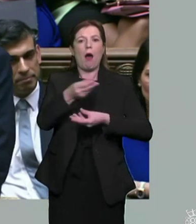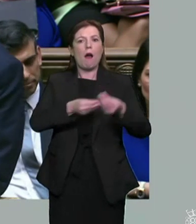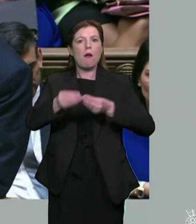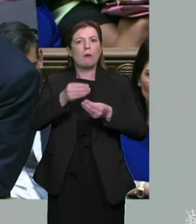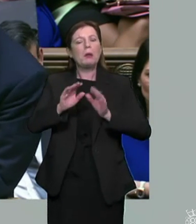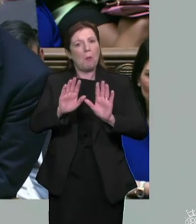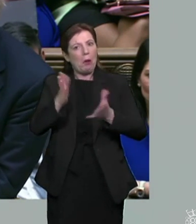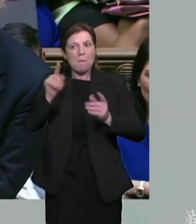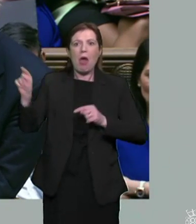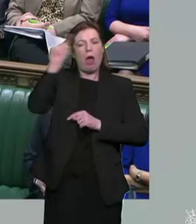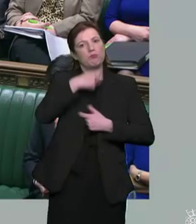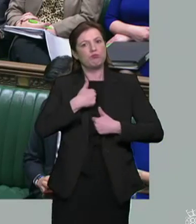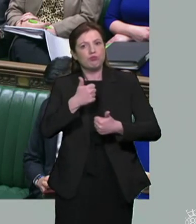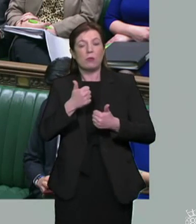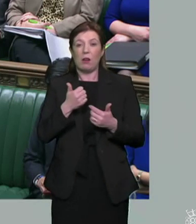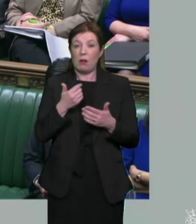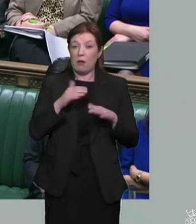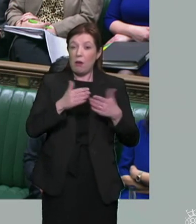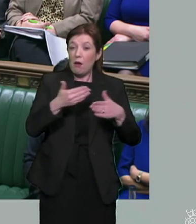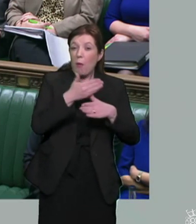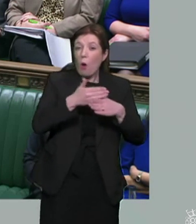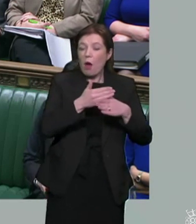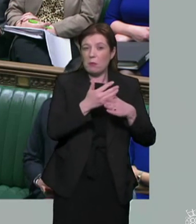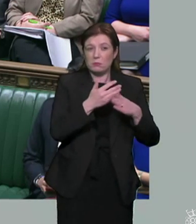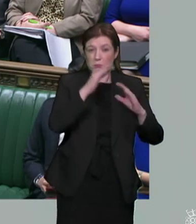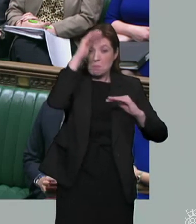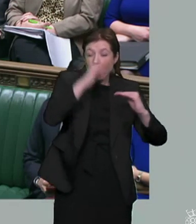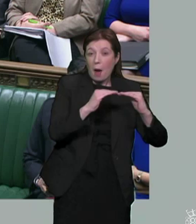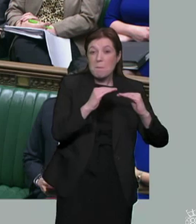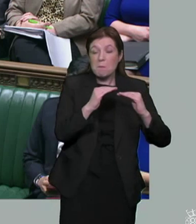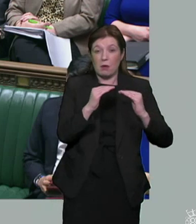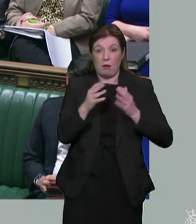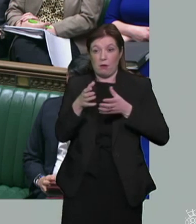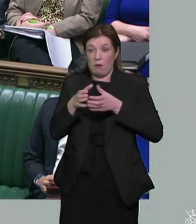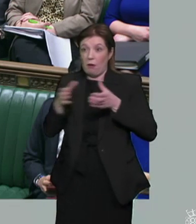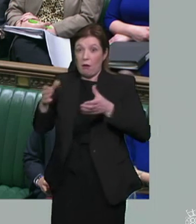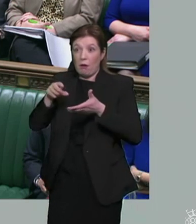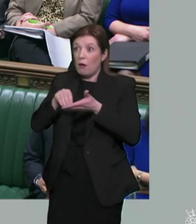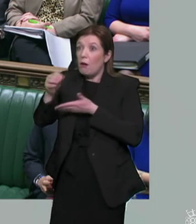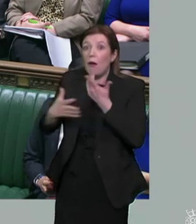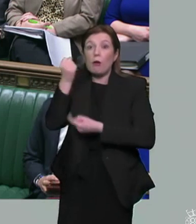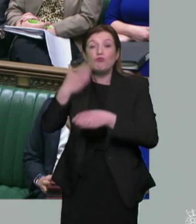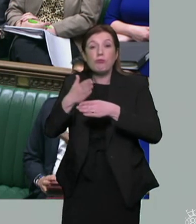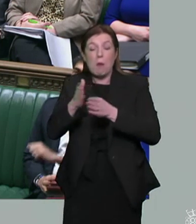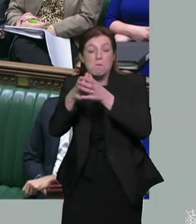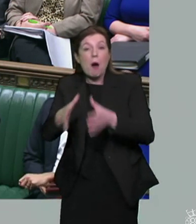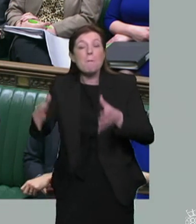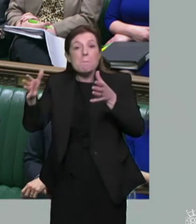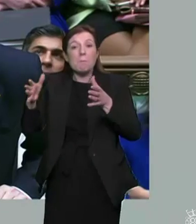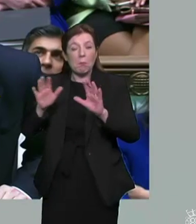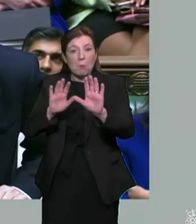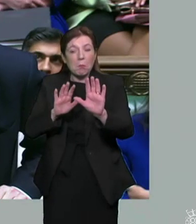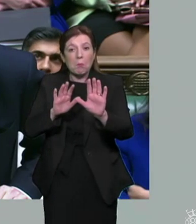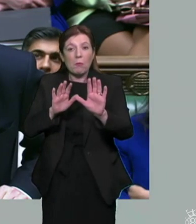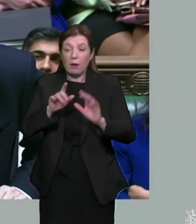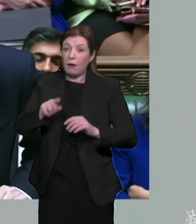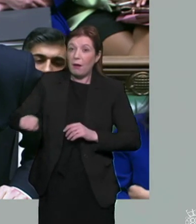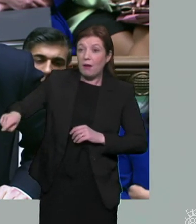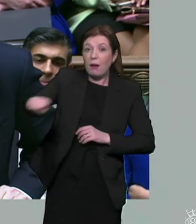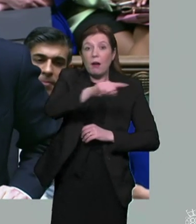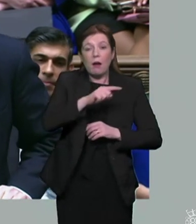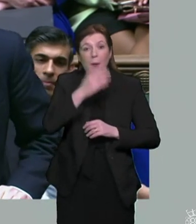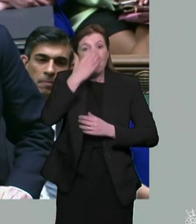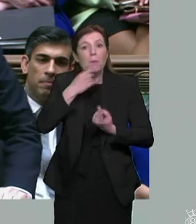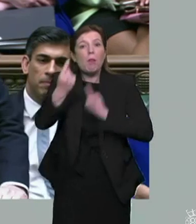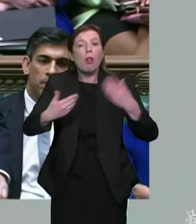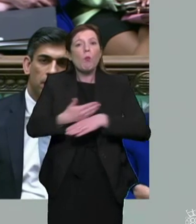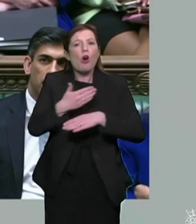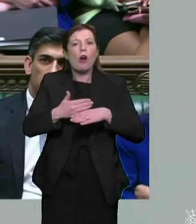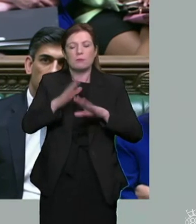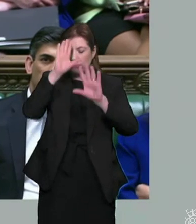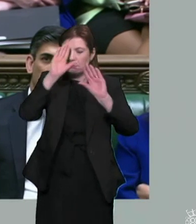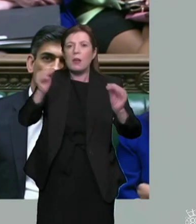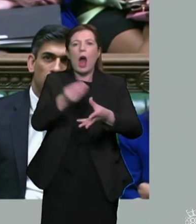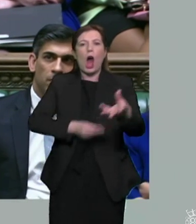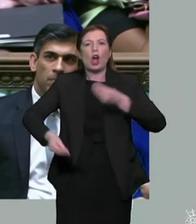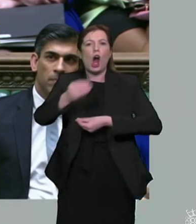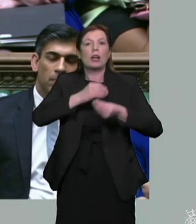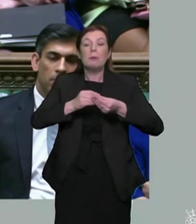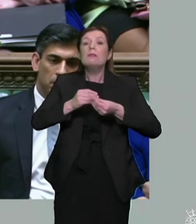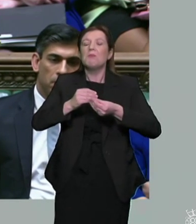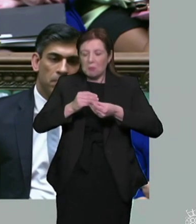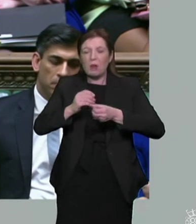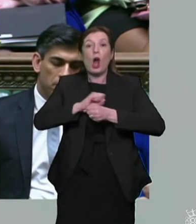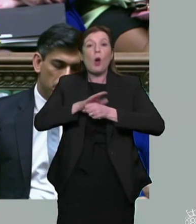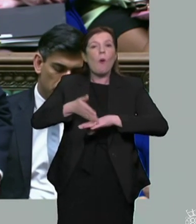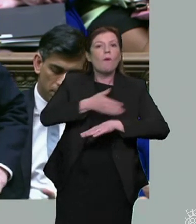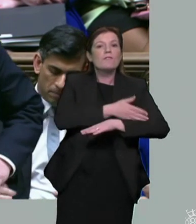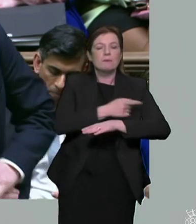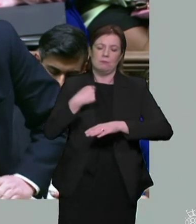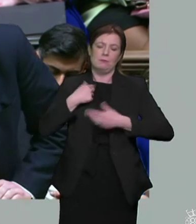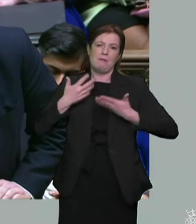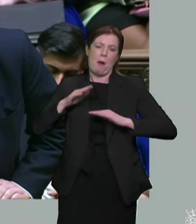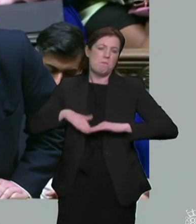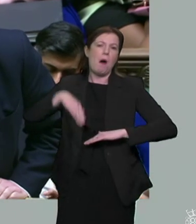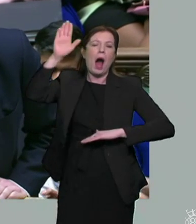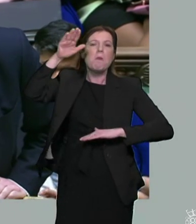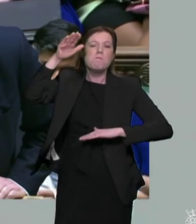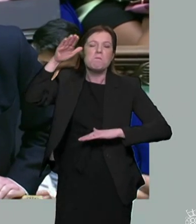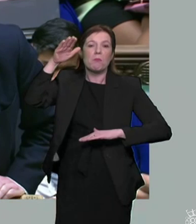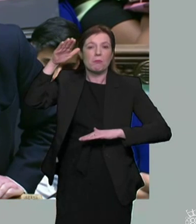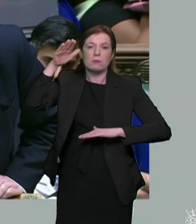We have unemployment back down to 3.9%, we have 600,000 more people on the payroll and the best assurance we can give workers around the country is that the economy is now bigger than it was before the pandemic began.